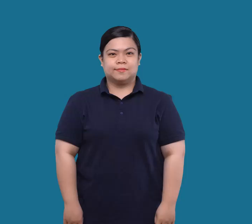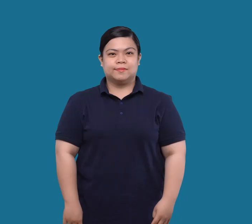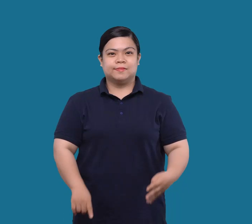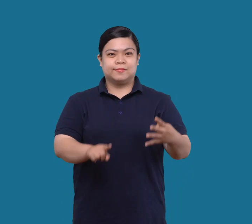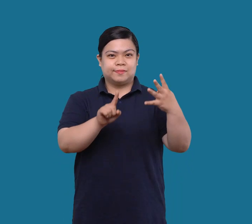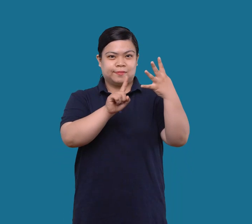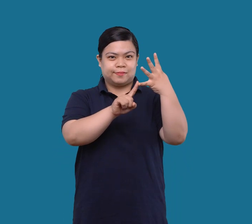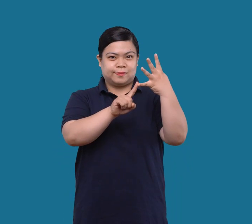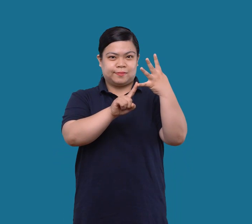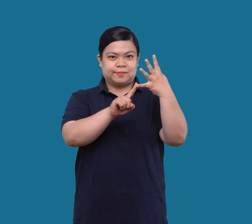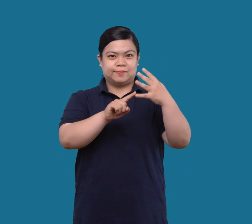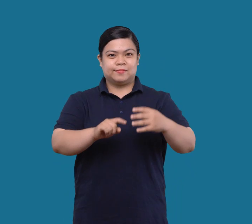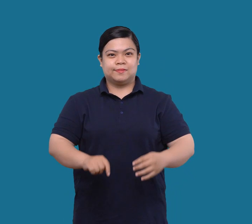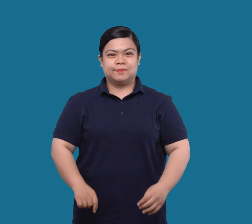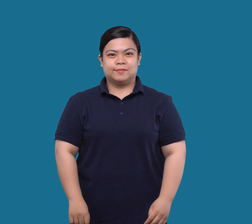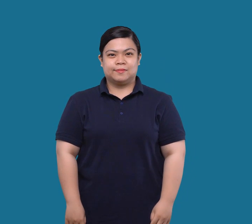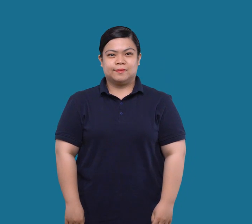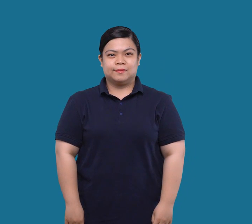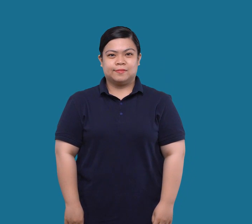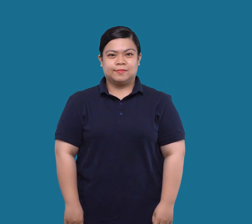bốn là